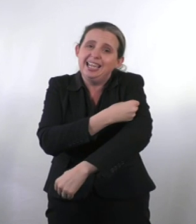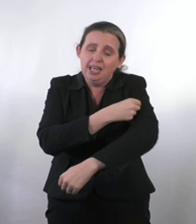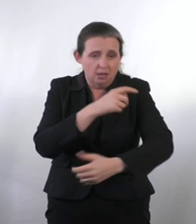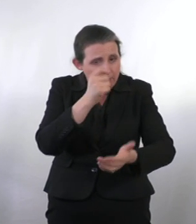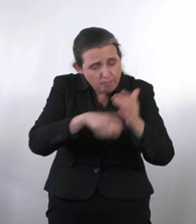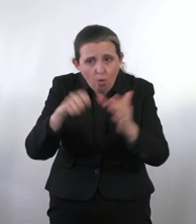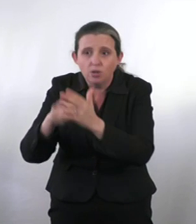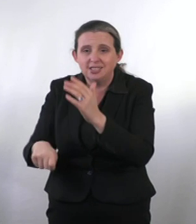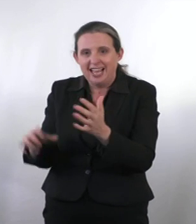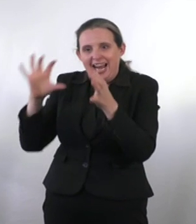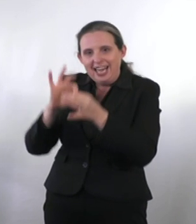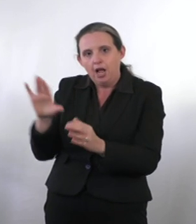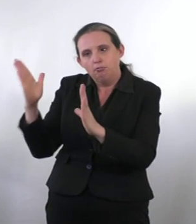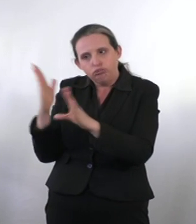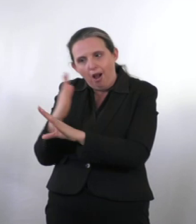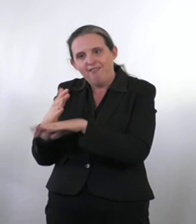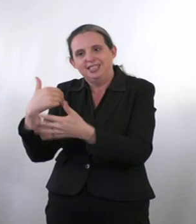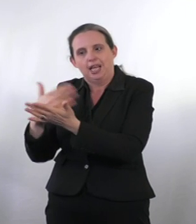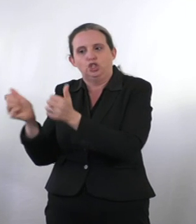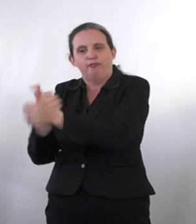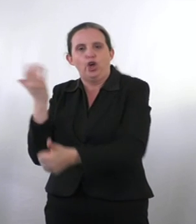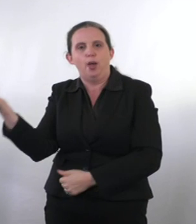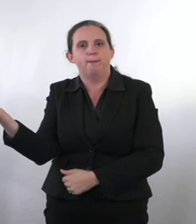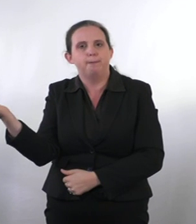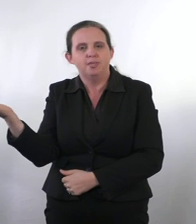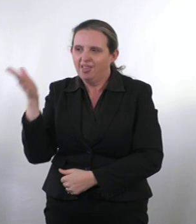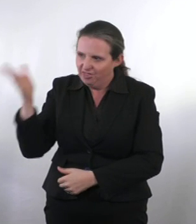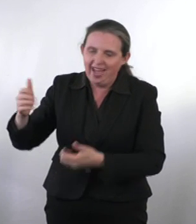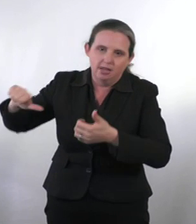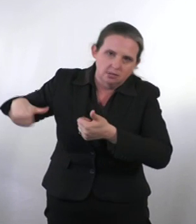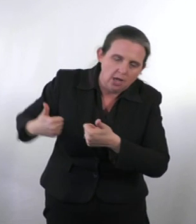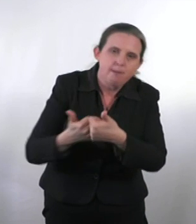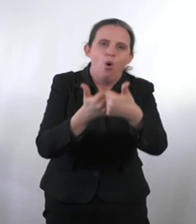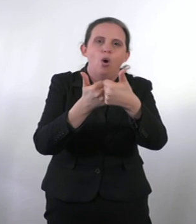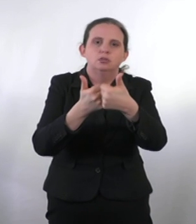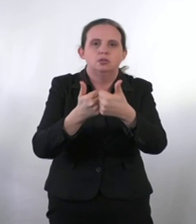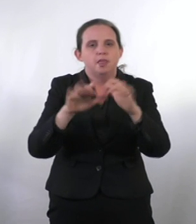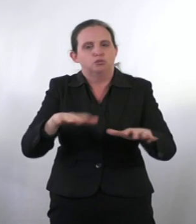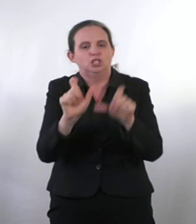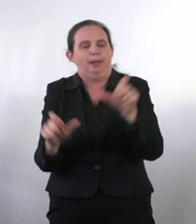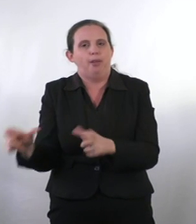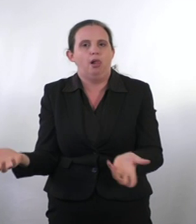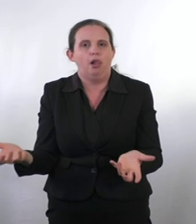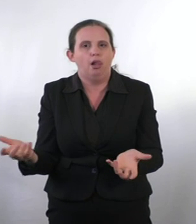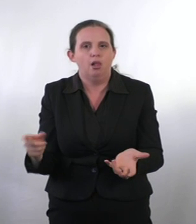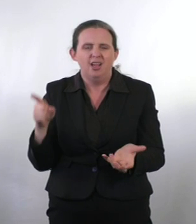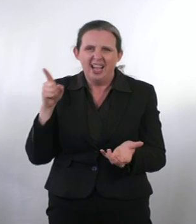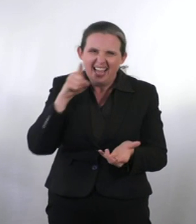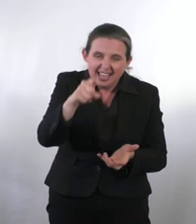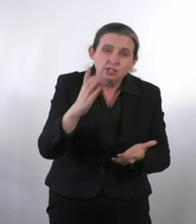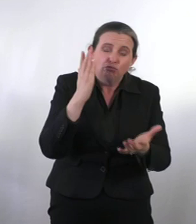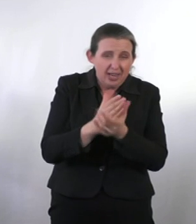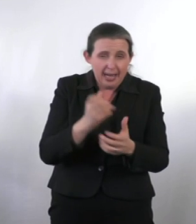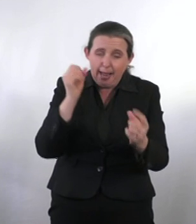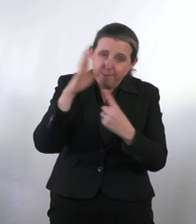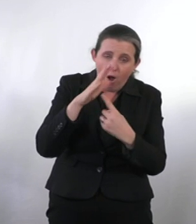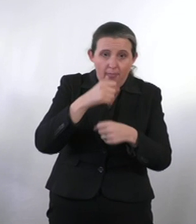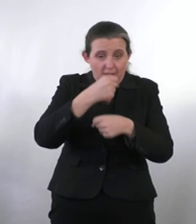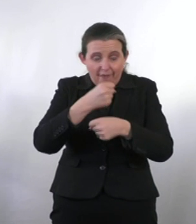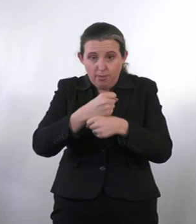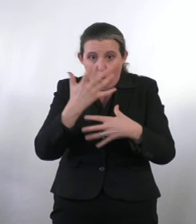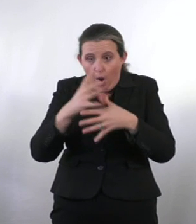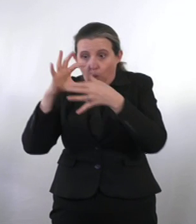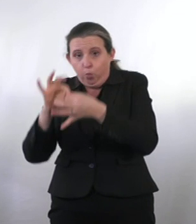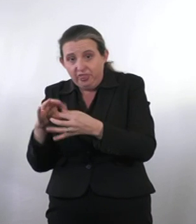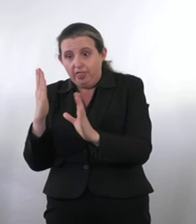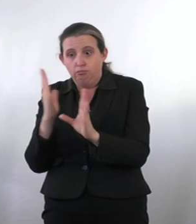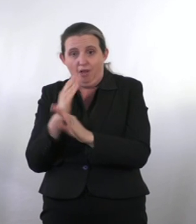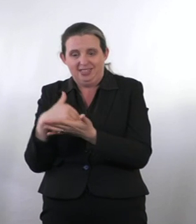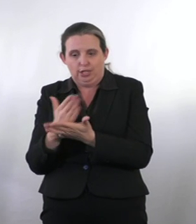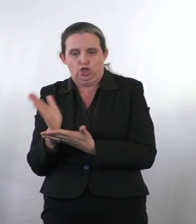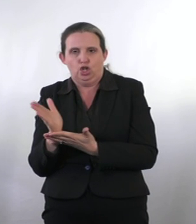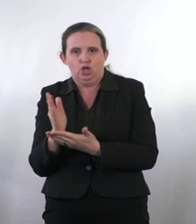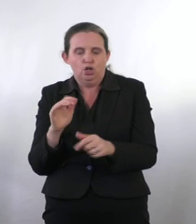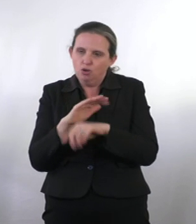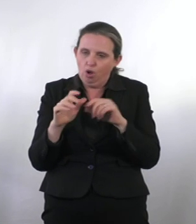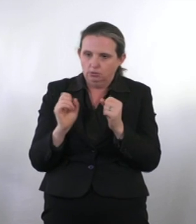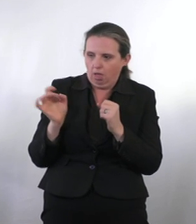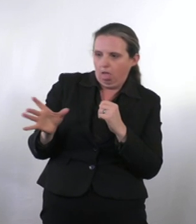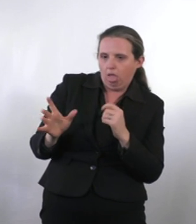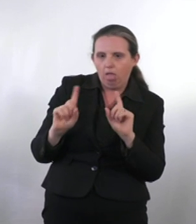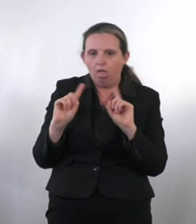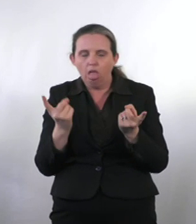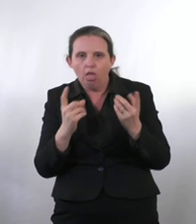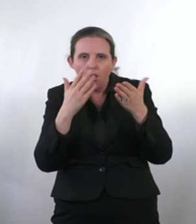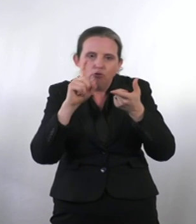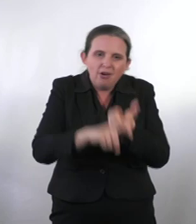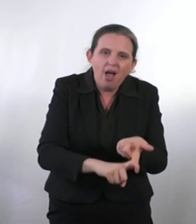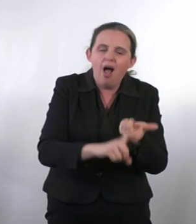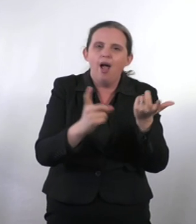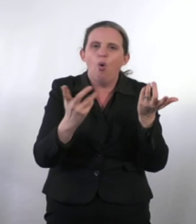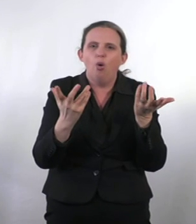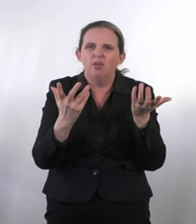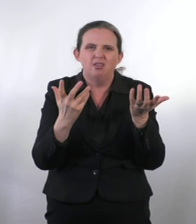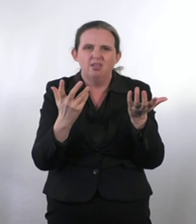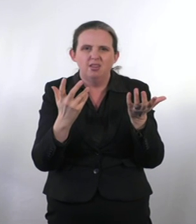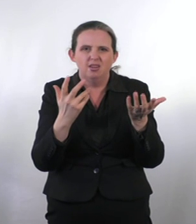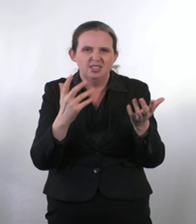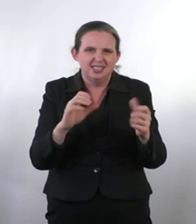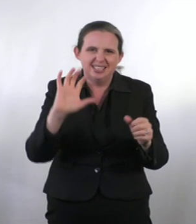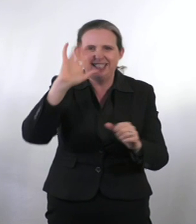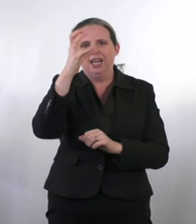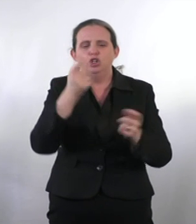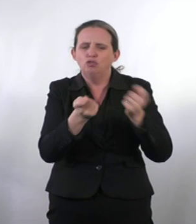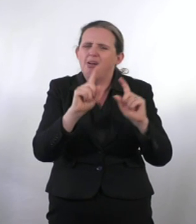That is the private sector working to deliver for the people of this country and it is this common-sense Conservative Government working with the private sector, rather than abominating it and relying exclusively on some deranged form of state control.